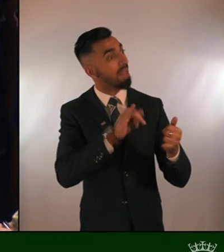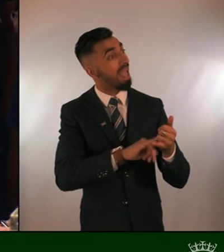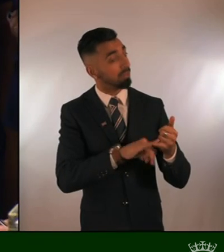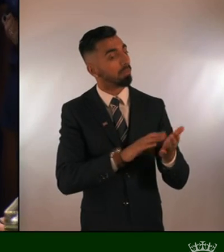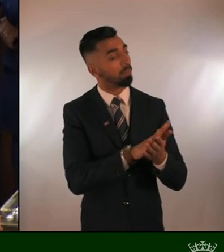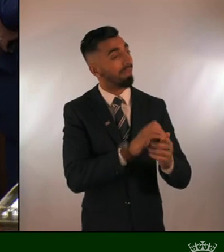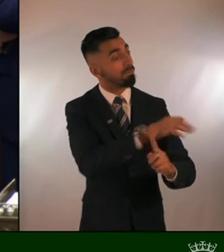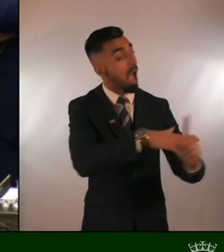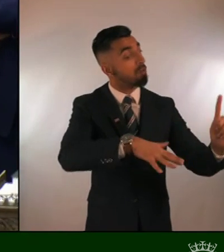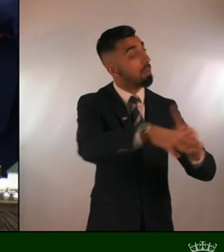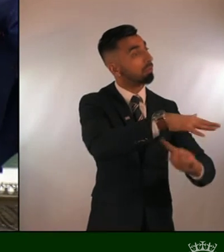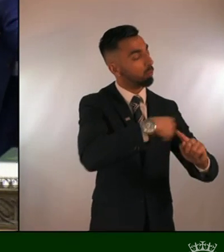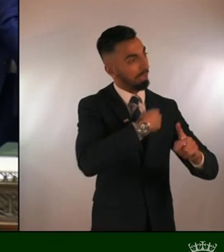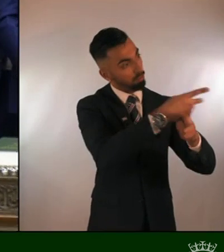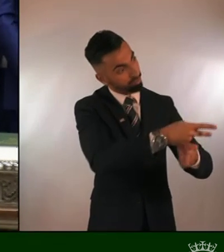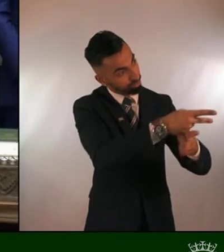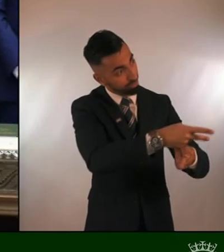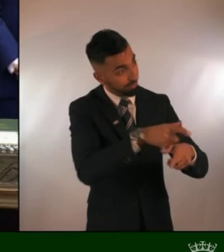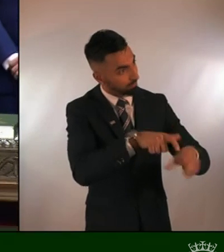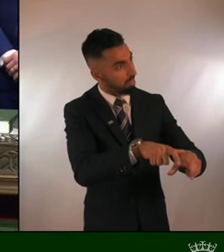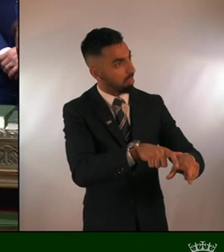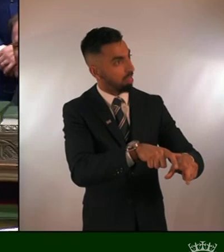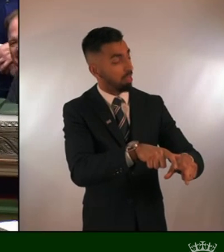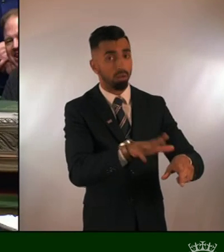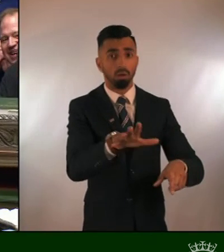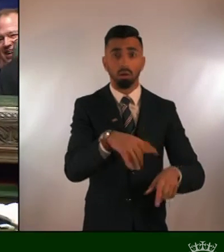We promised to get Britain moving, and we are getting it done.